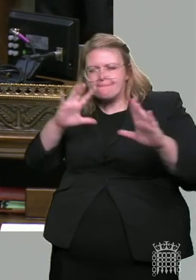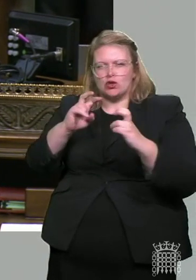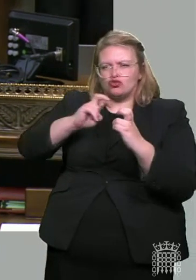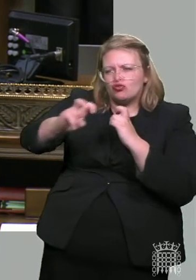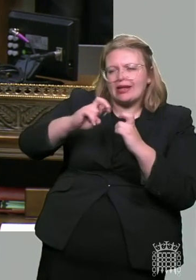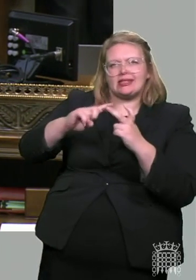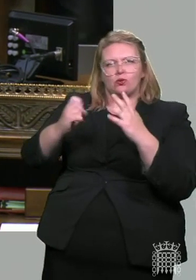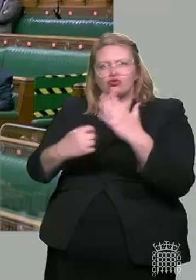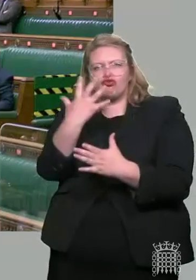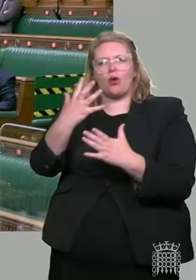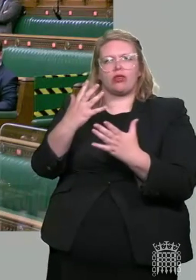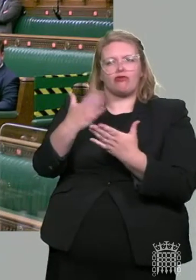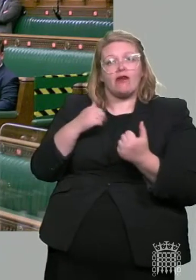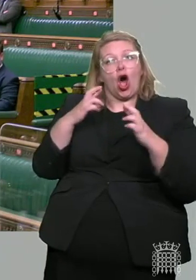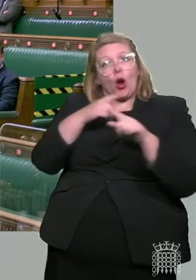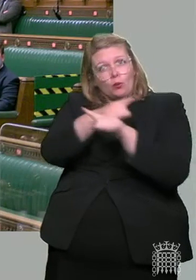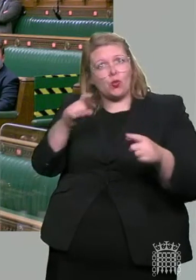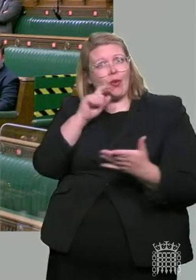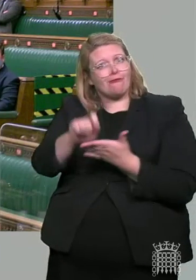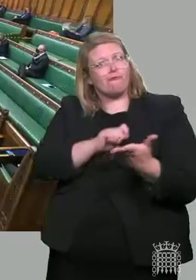I hope everybody votes for Andy Street on 6 May.